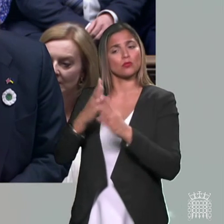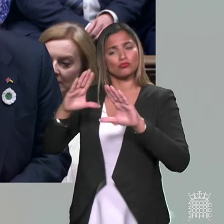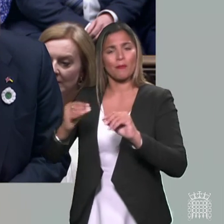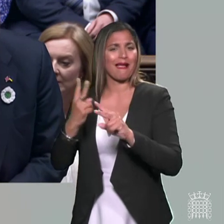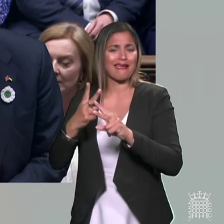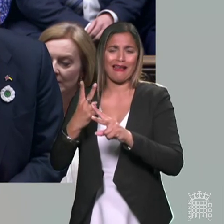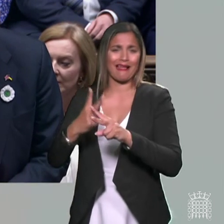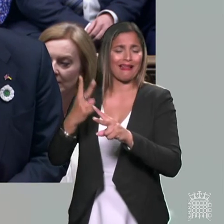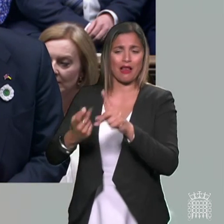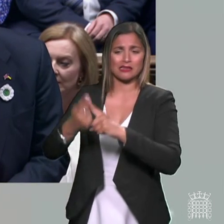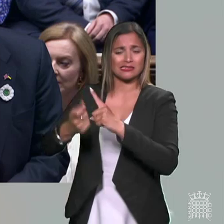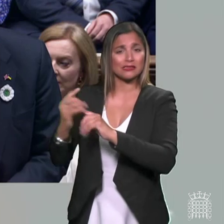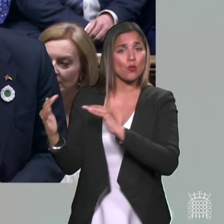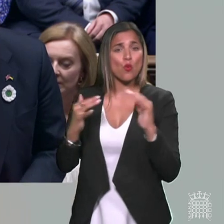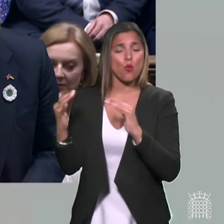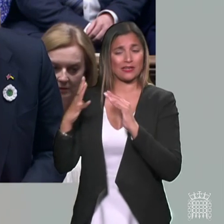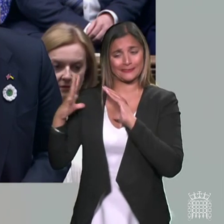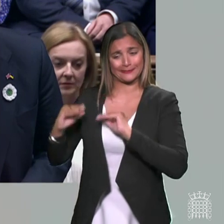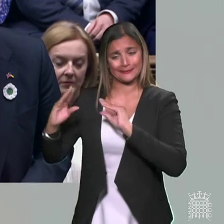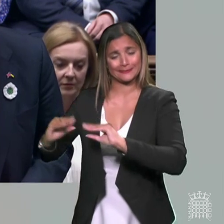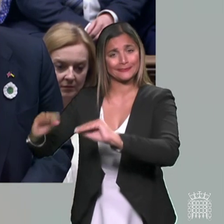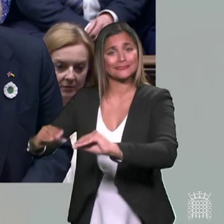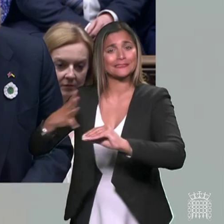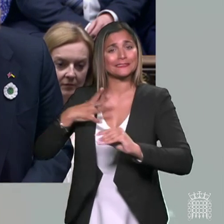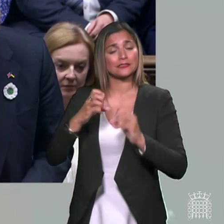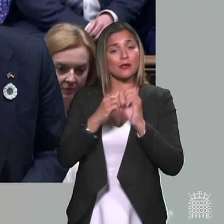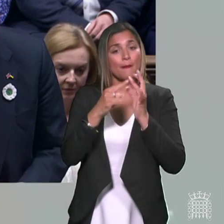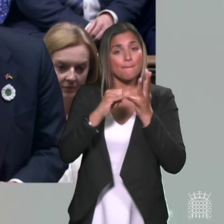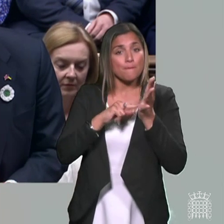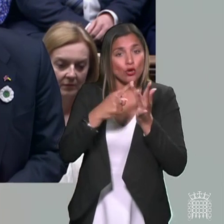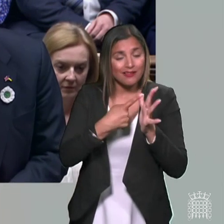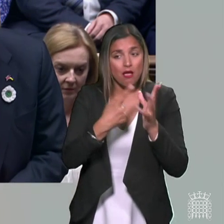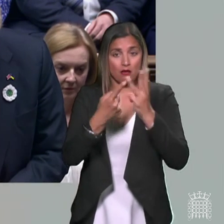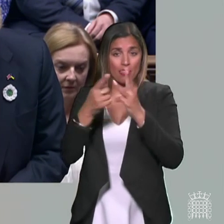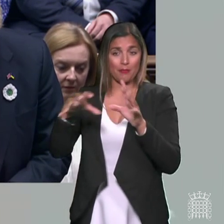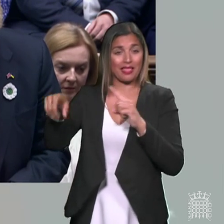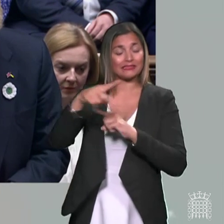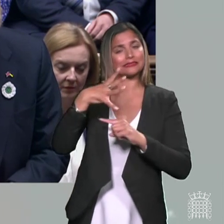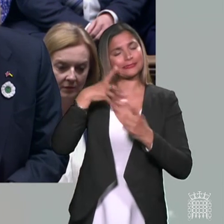We will continue to combat war crime deniers, both in Bosnia and Herzegovina and elsewhere.